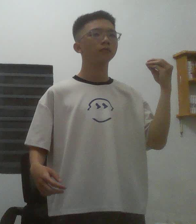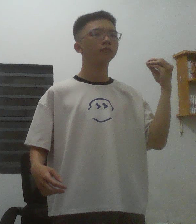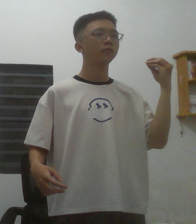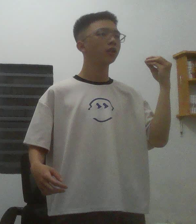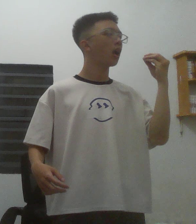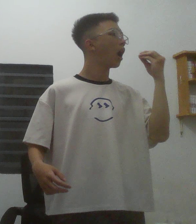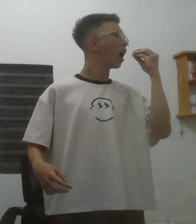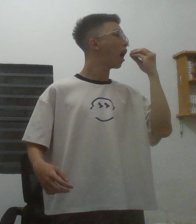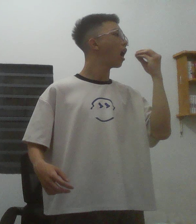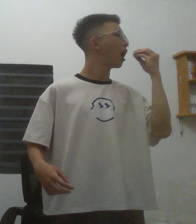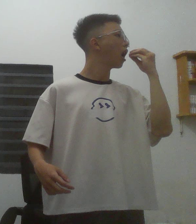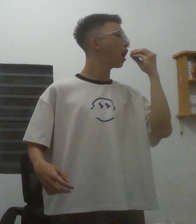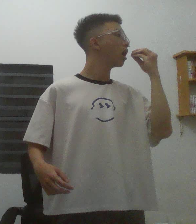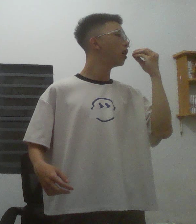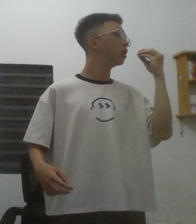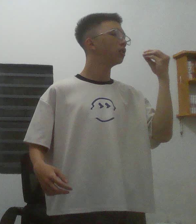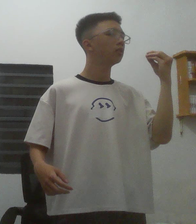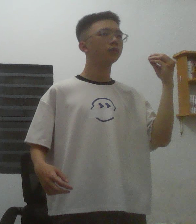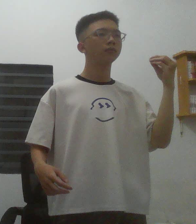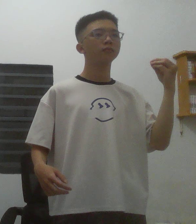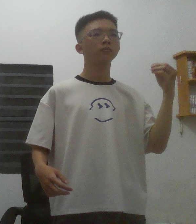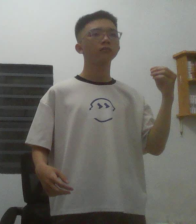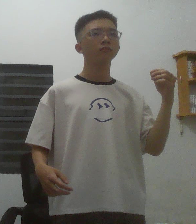an